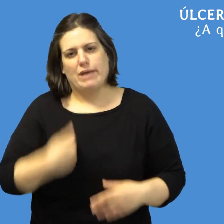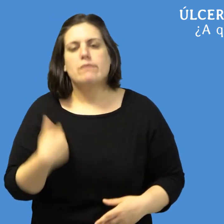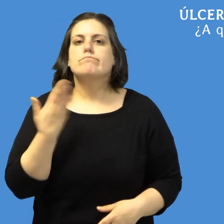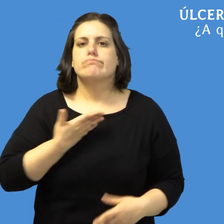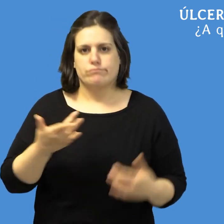afectar